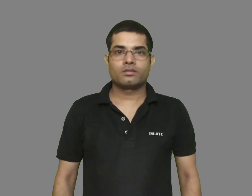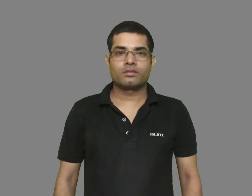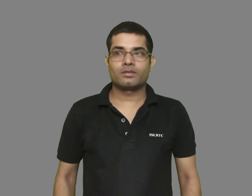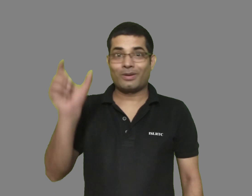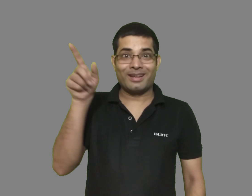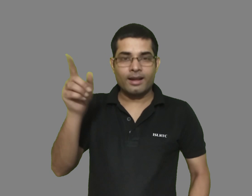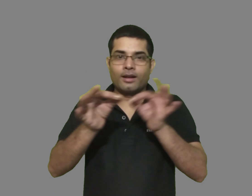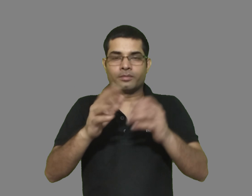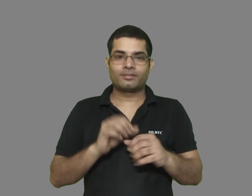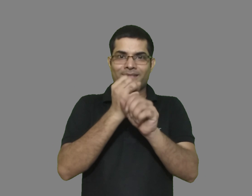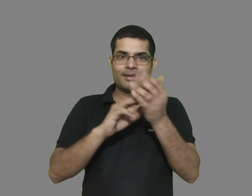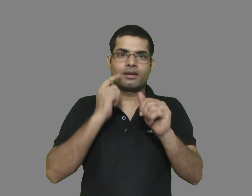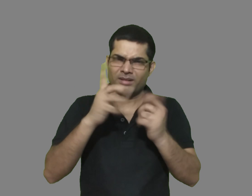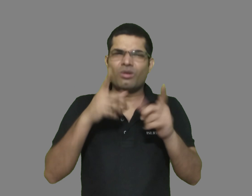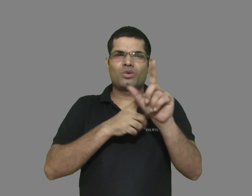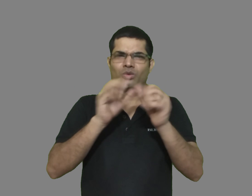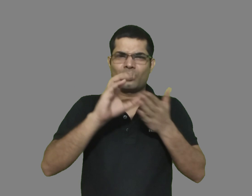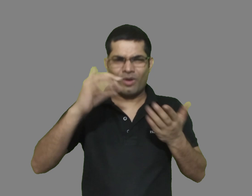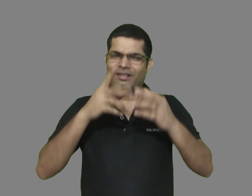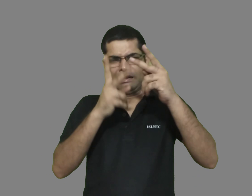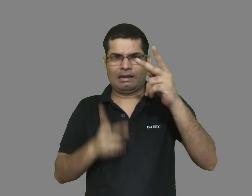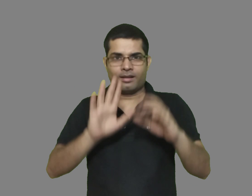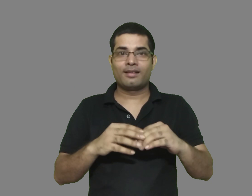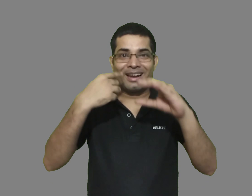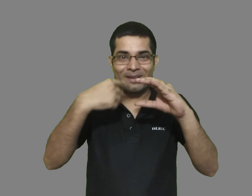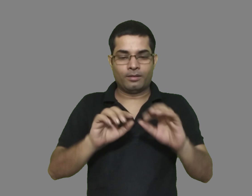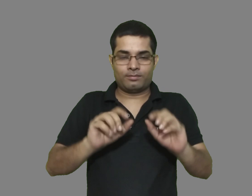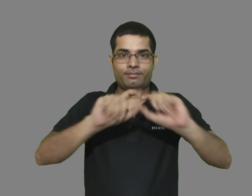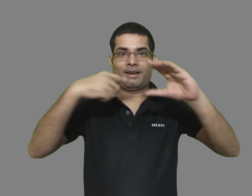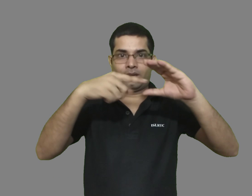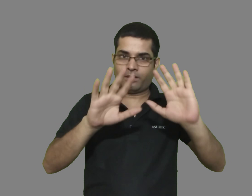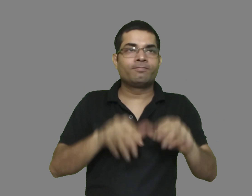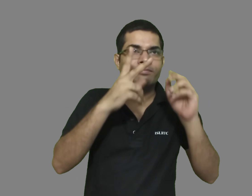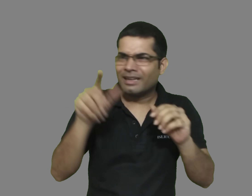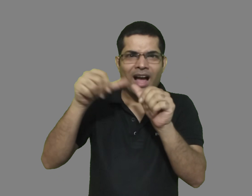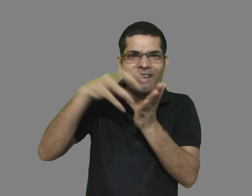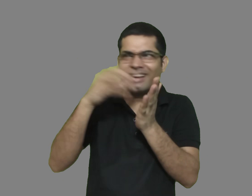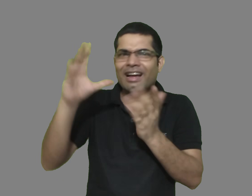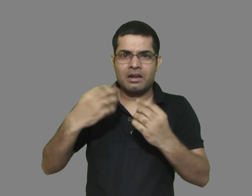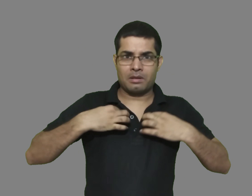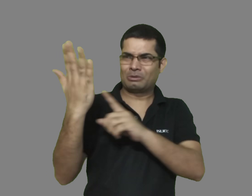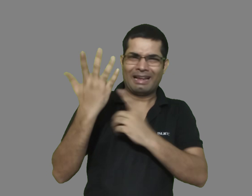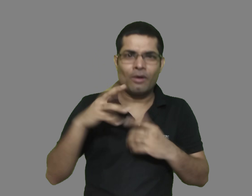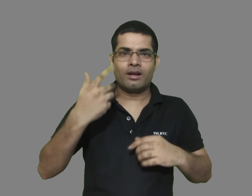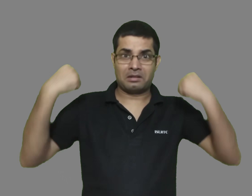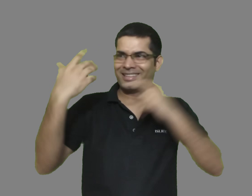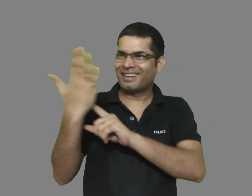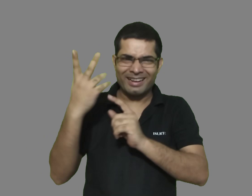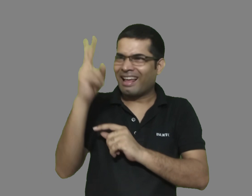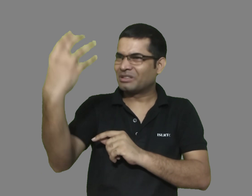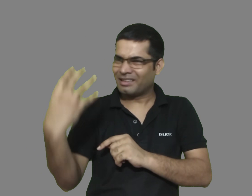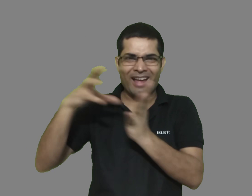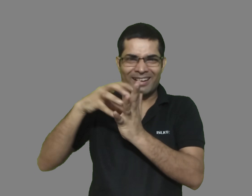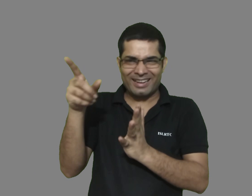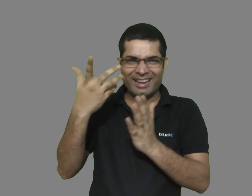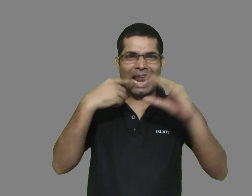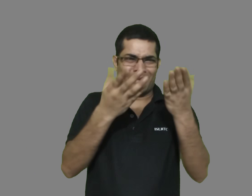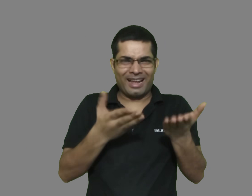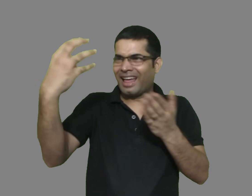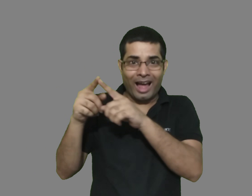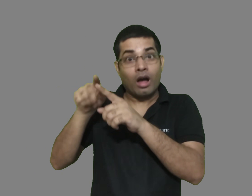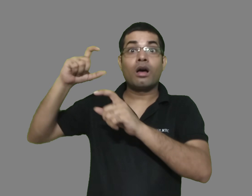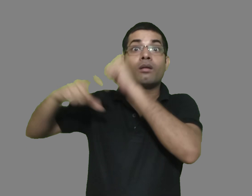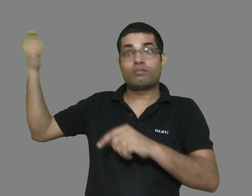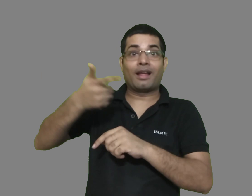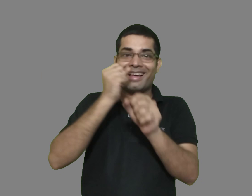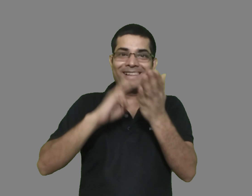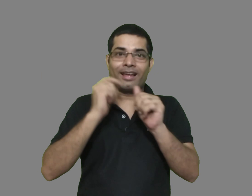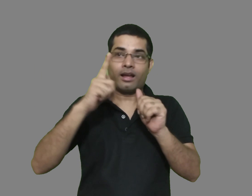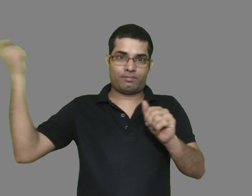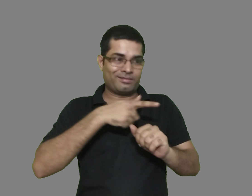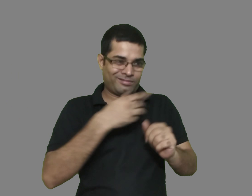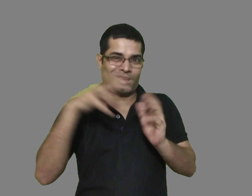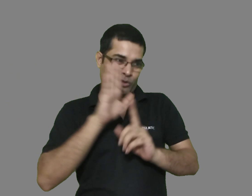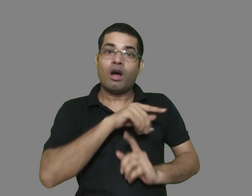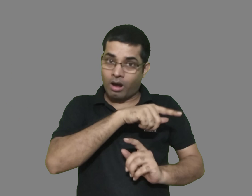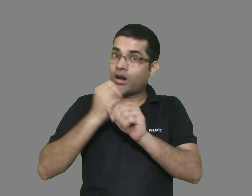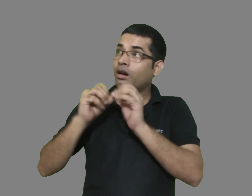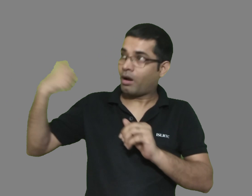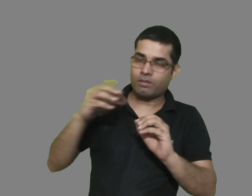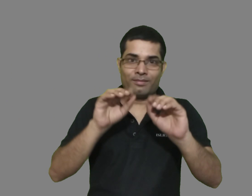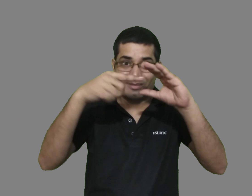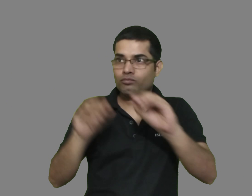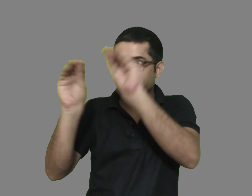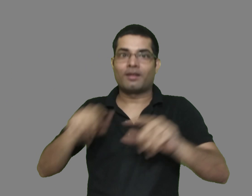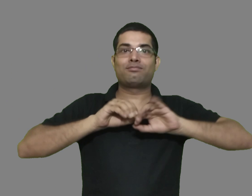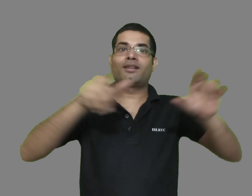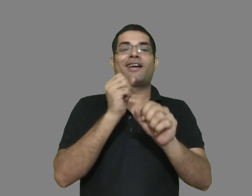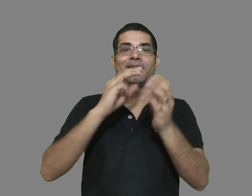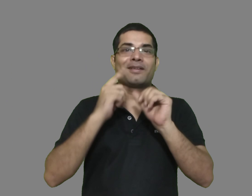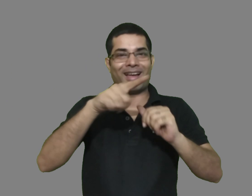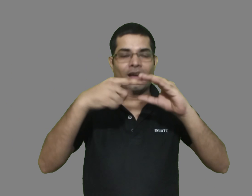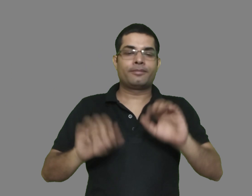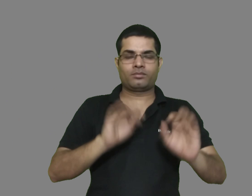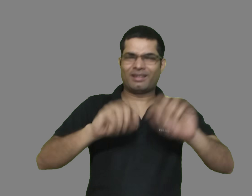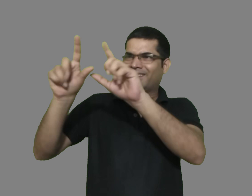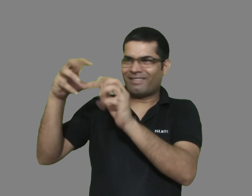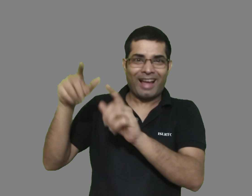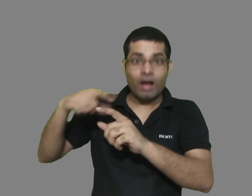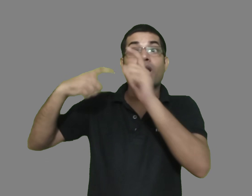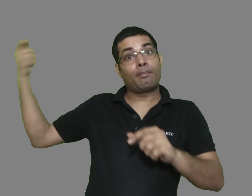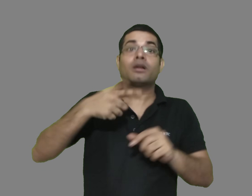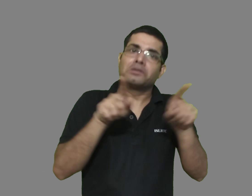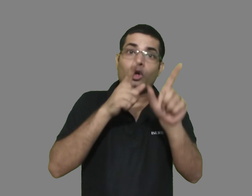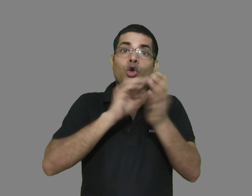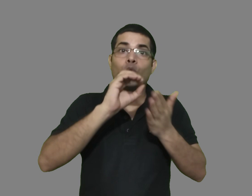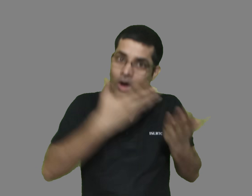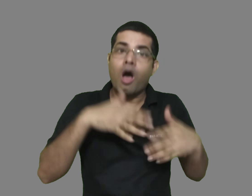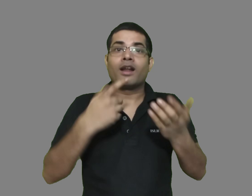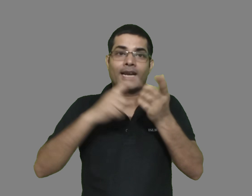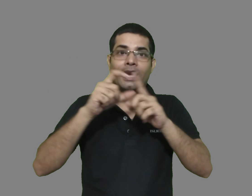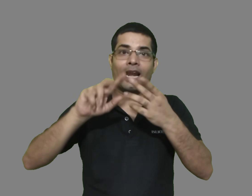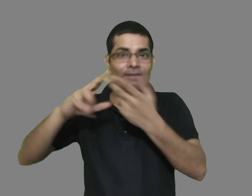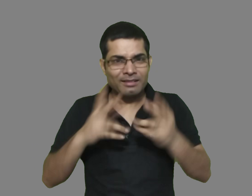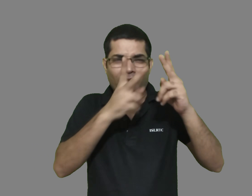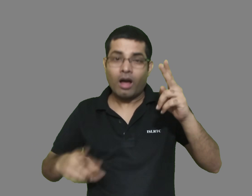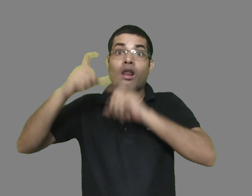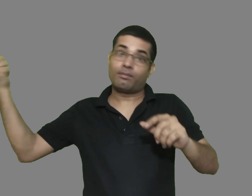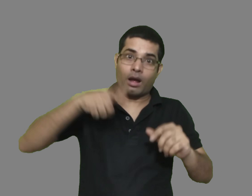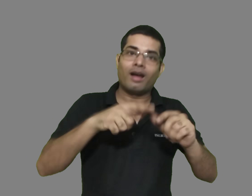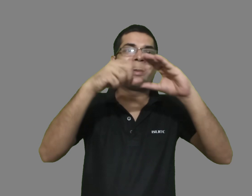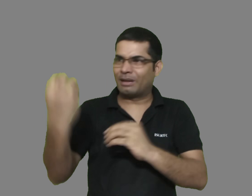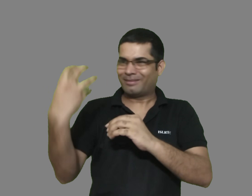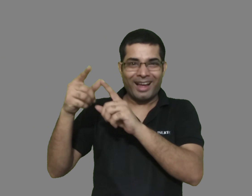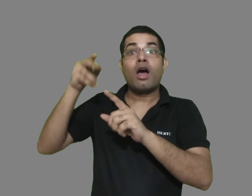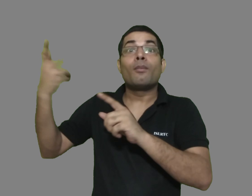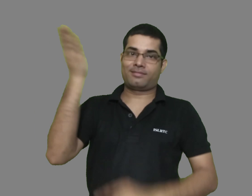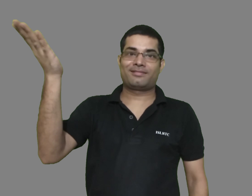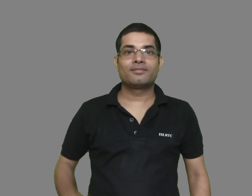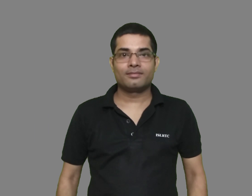Sem – Search Engine Marketing